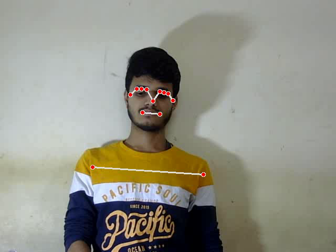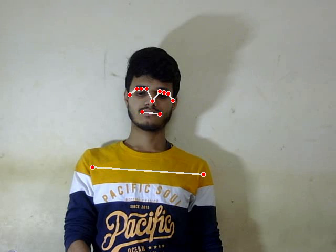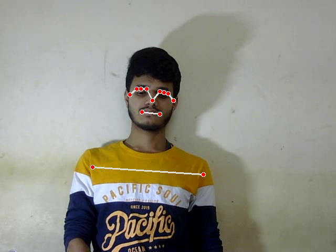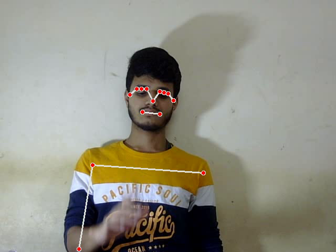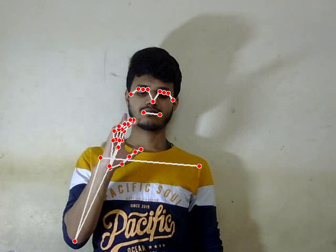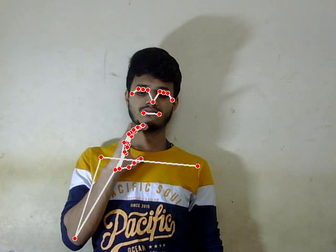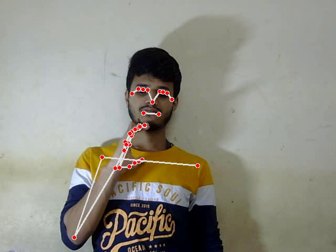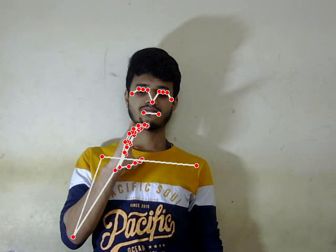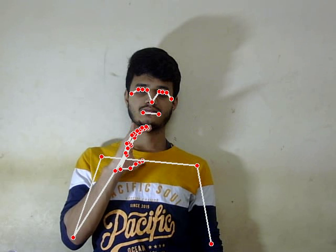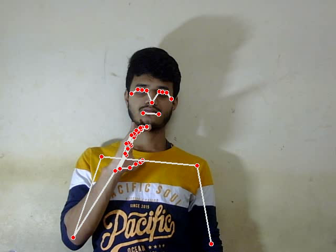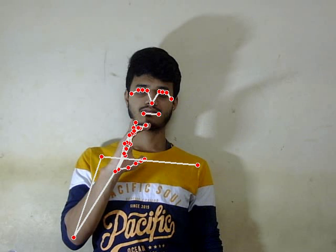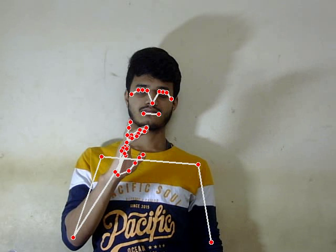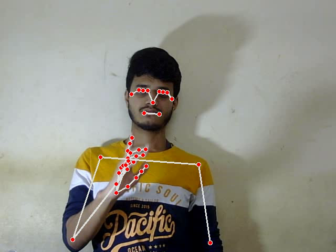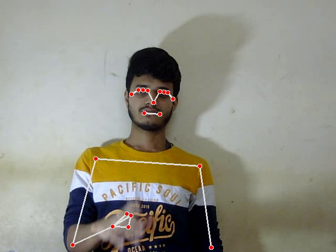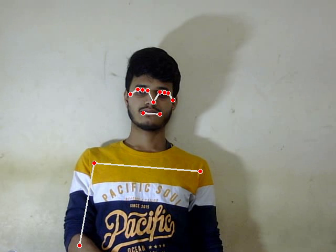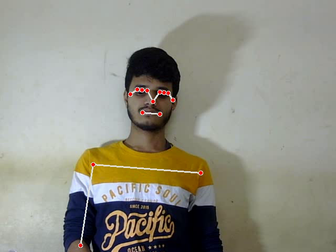fine